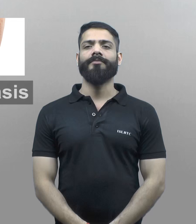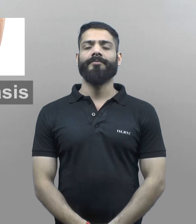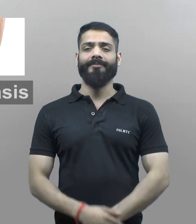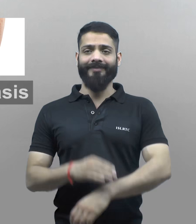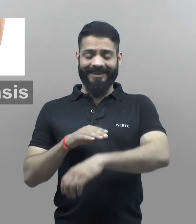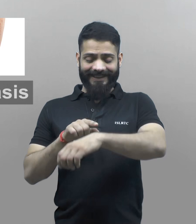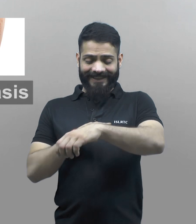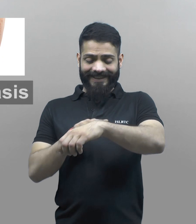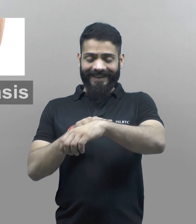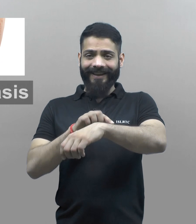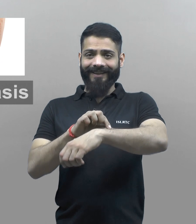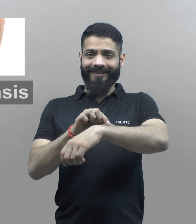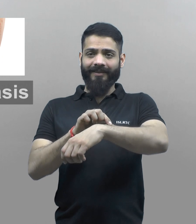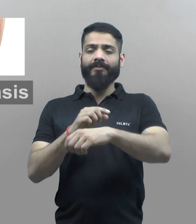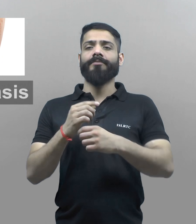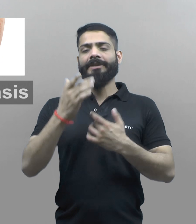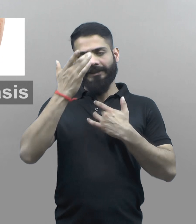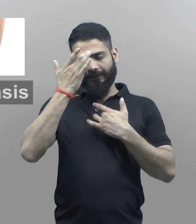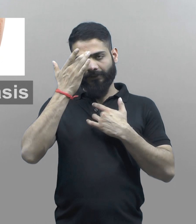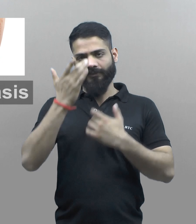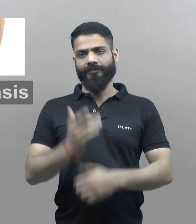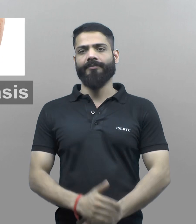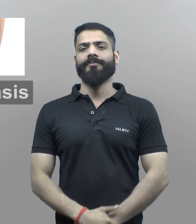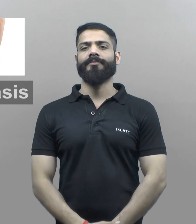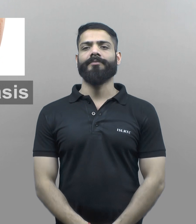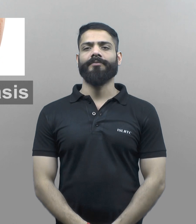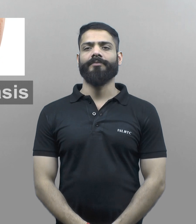Psoriasis